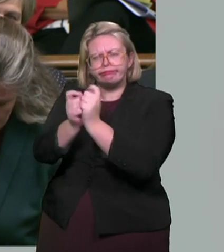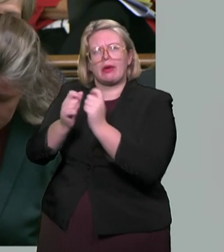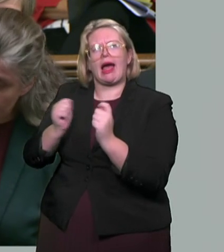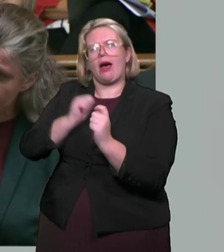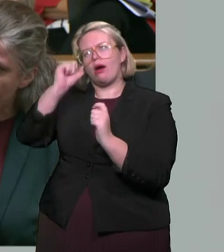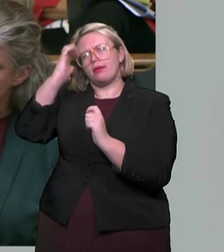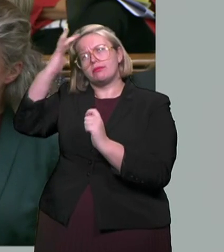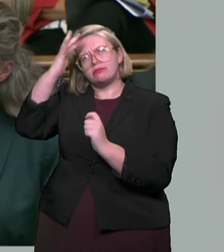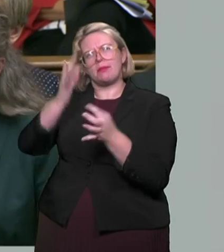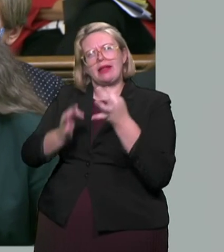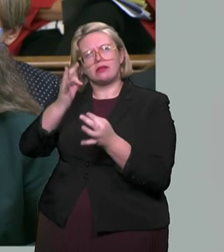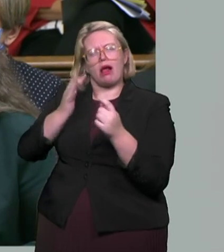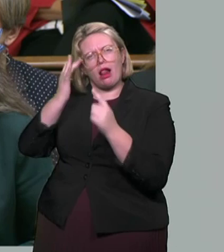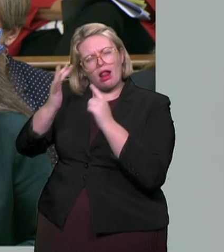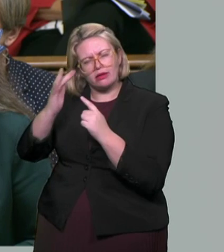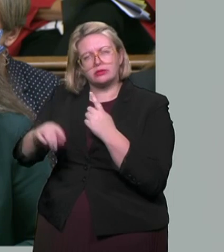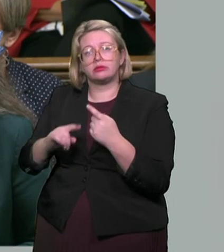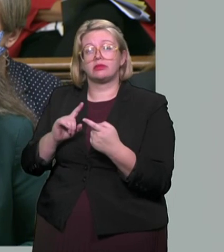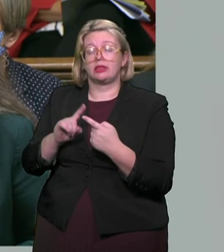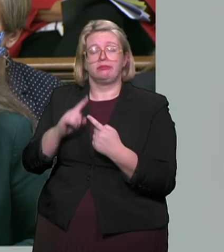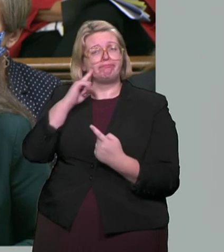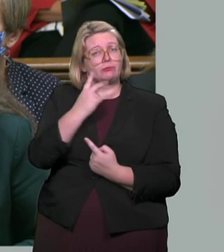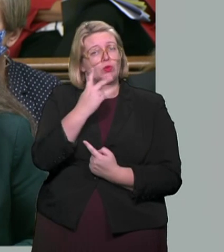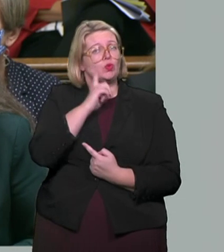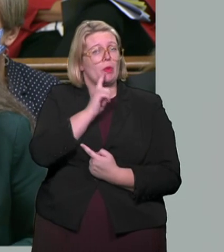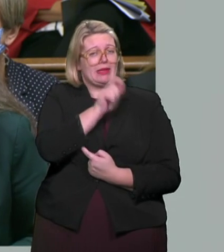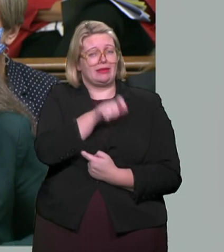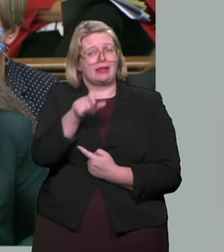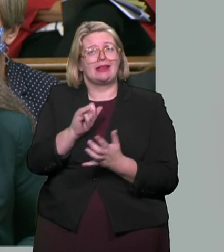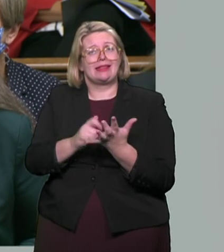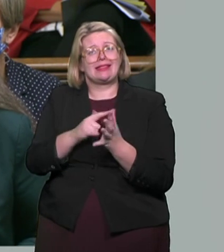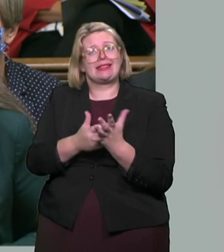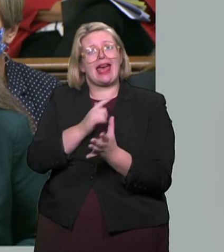Sarah Everard and Claudia Lawrence were both from York.